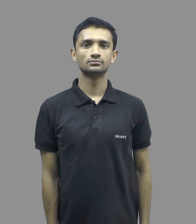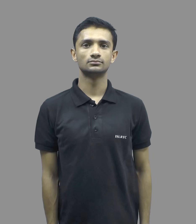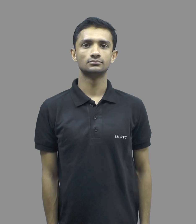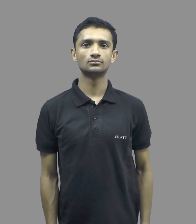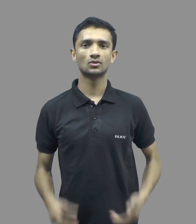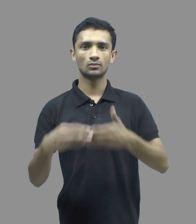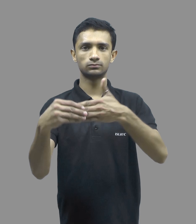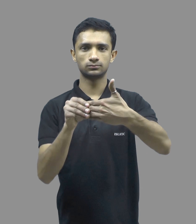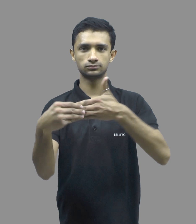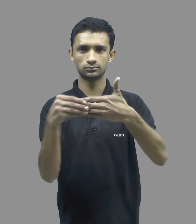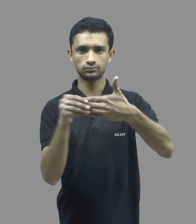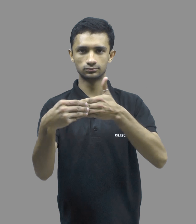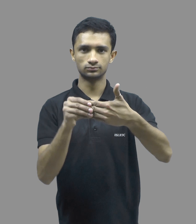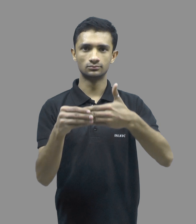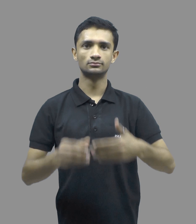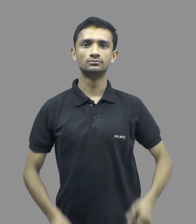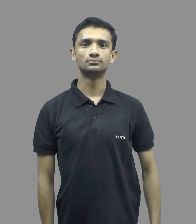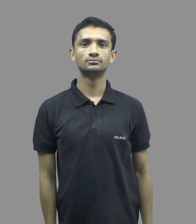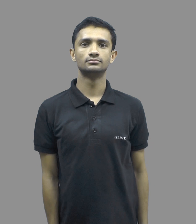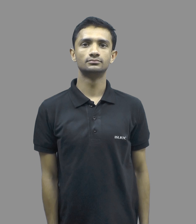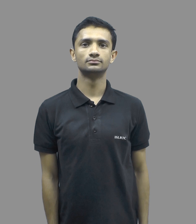Flexible